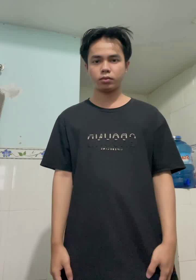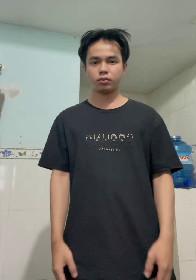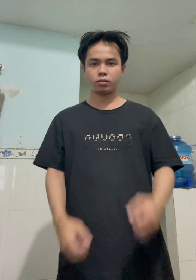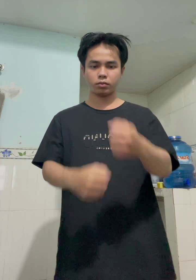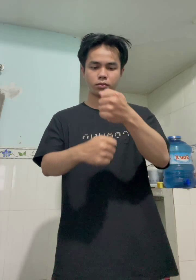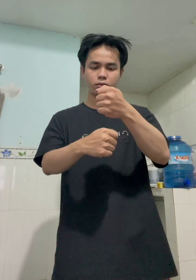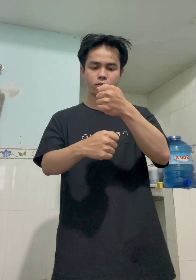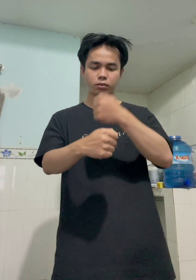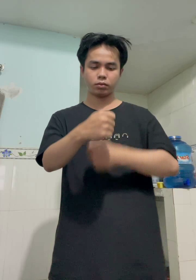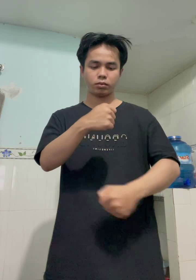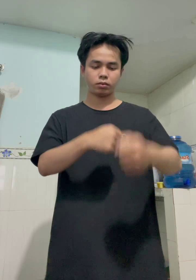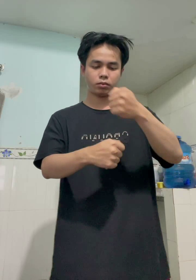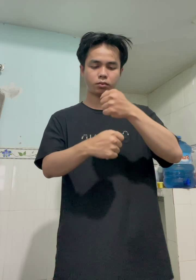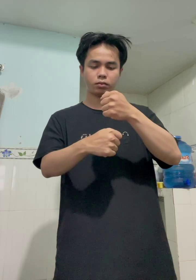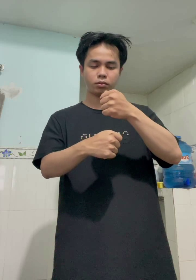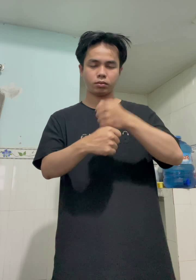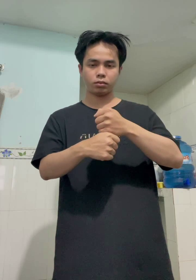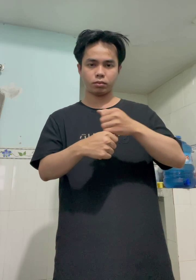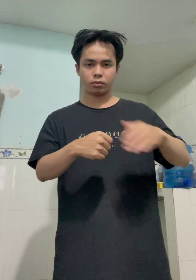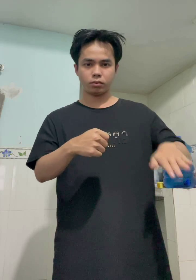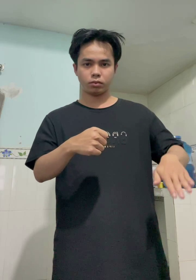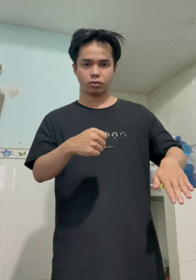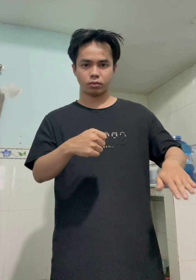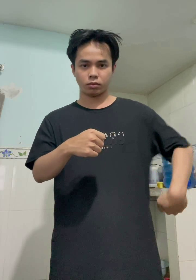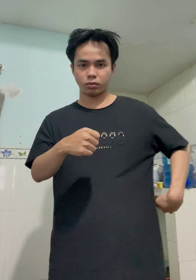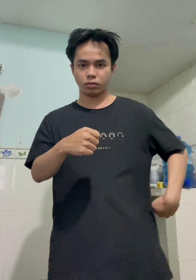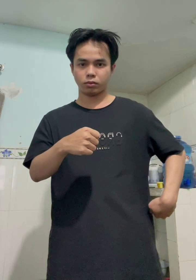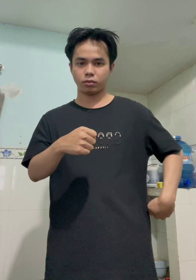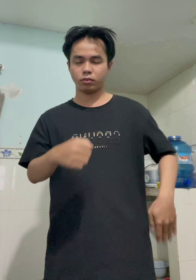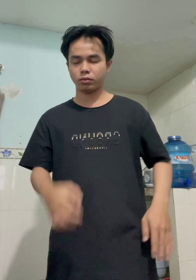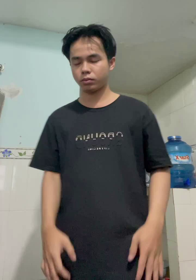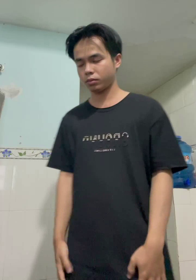nam sau